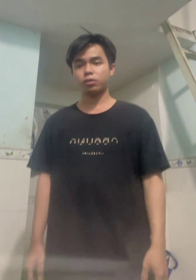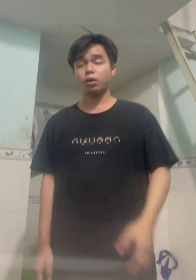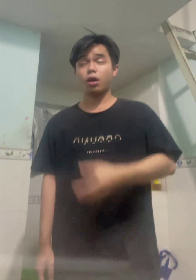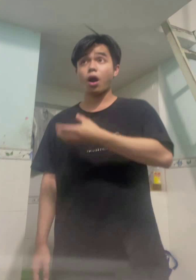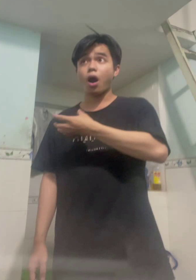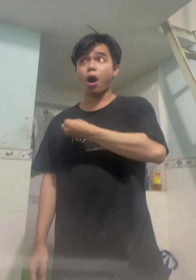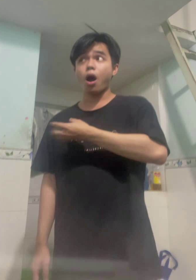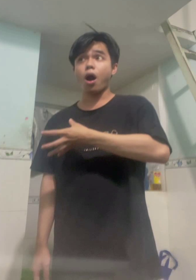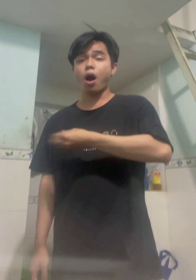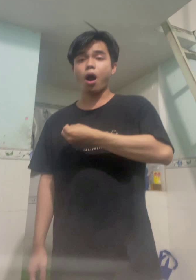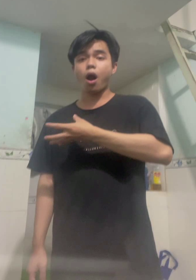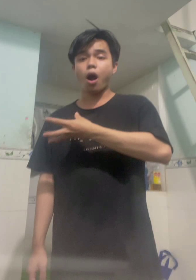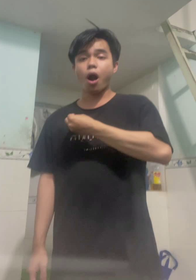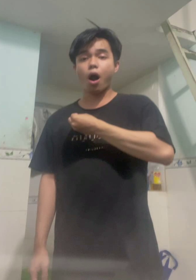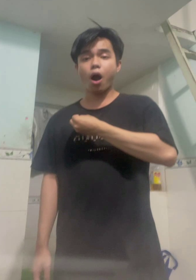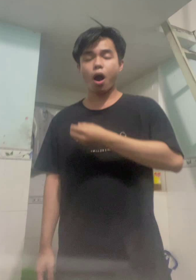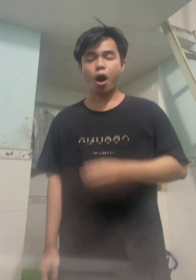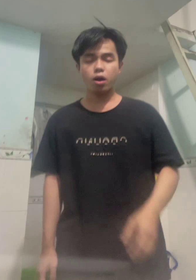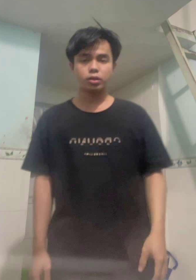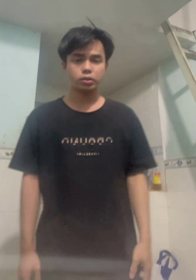lo so